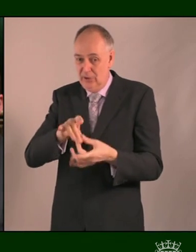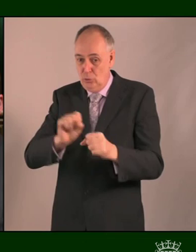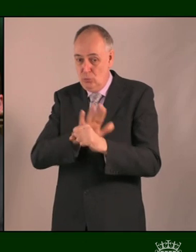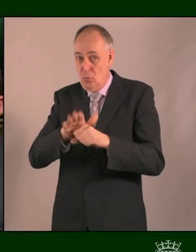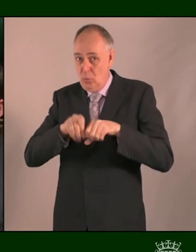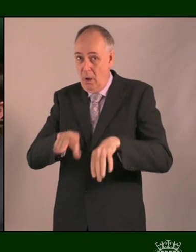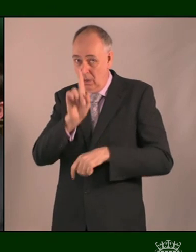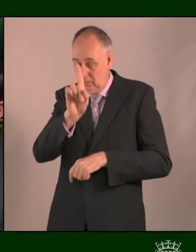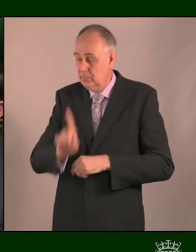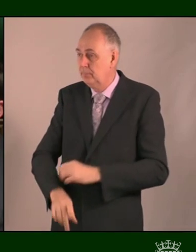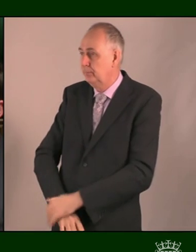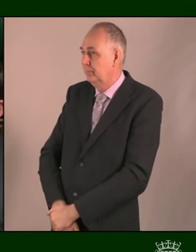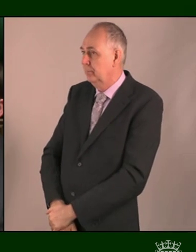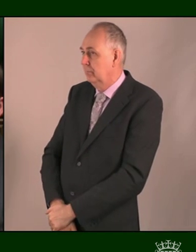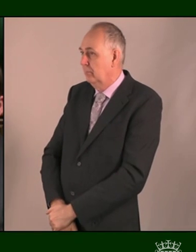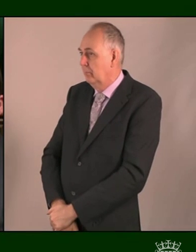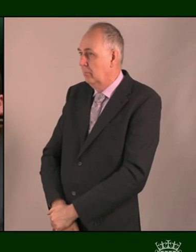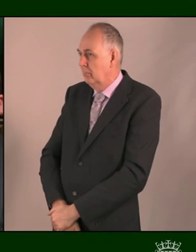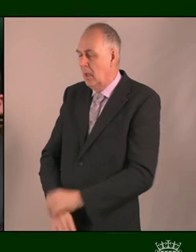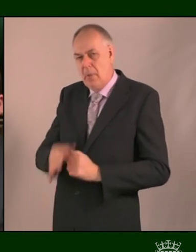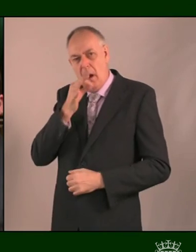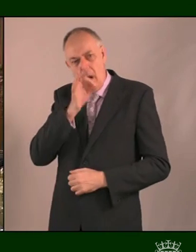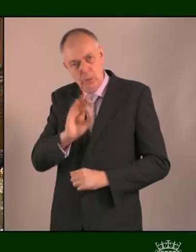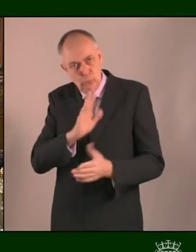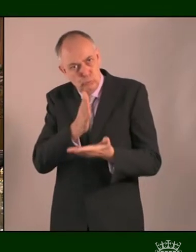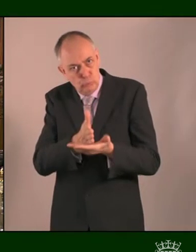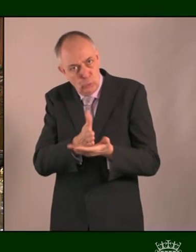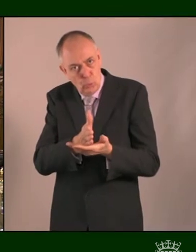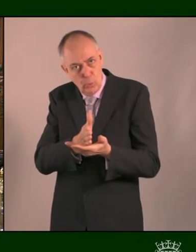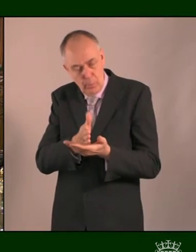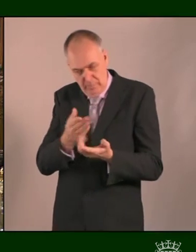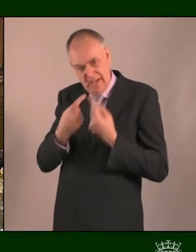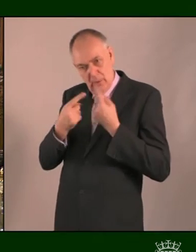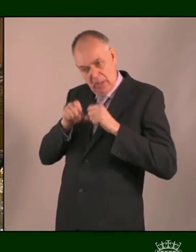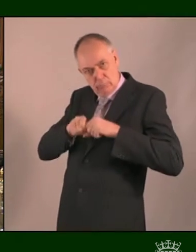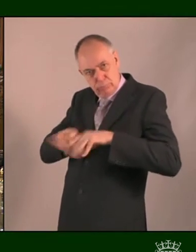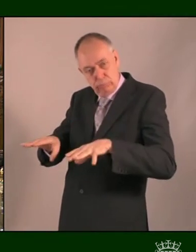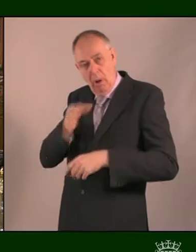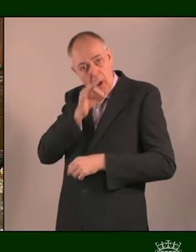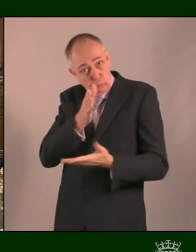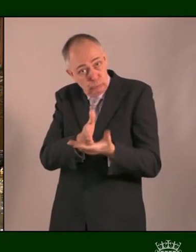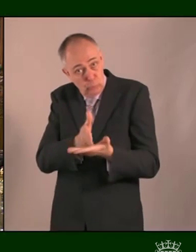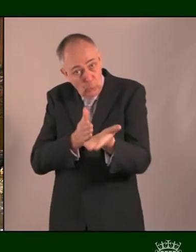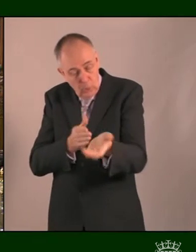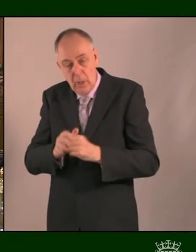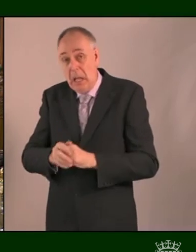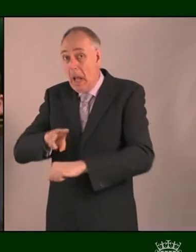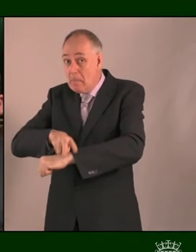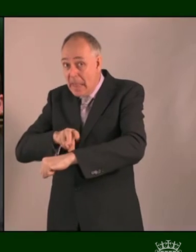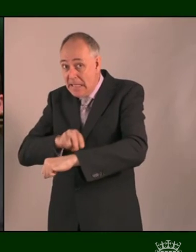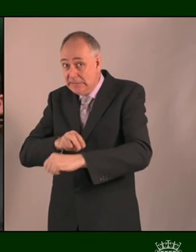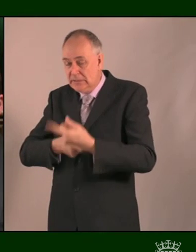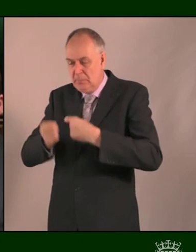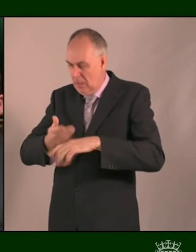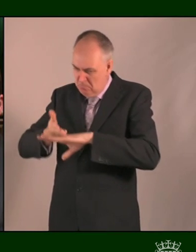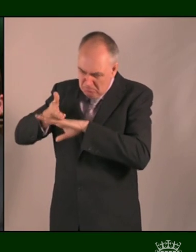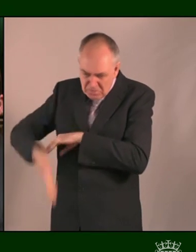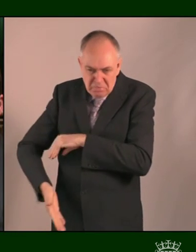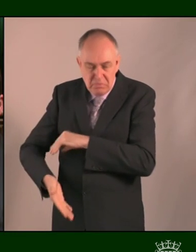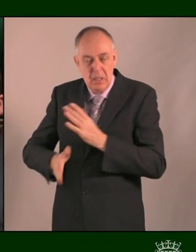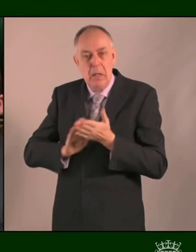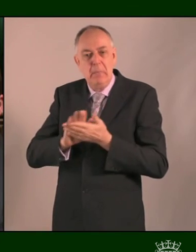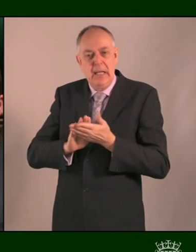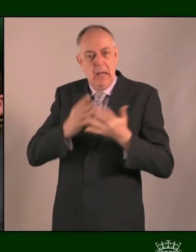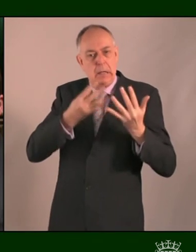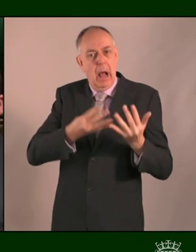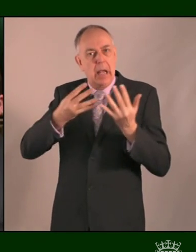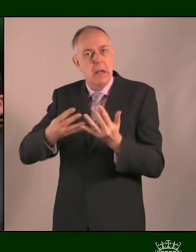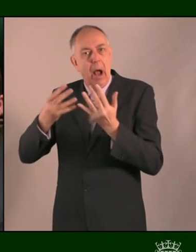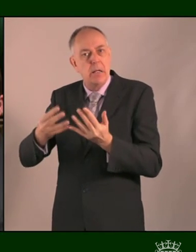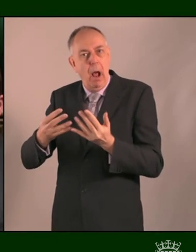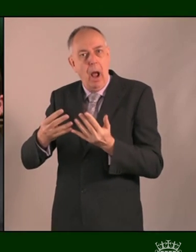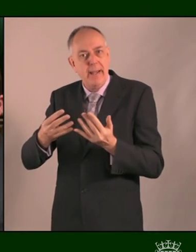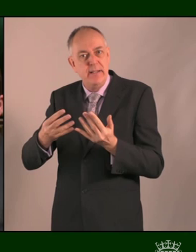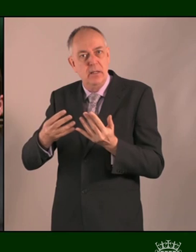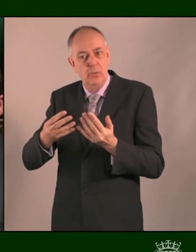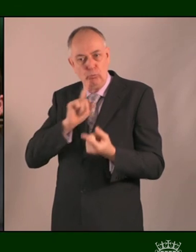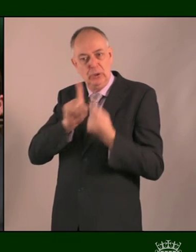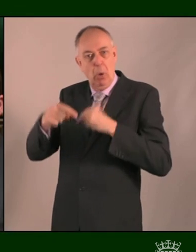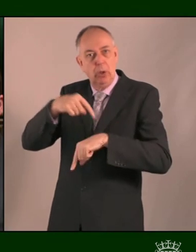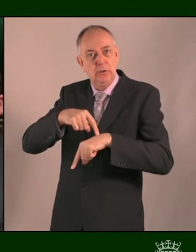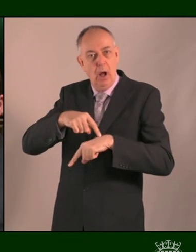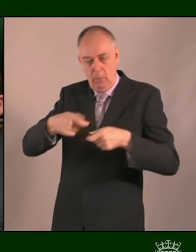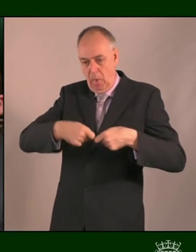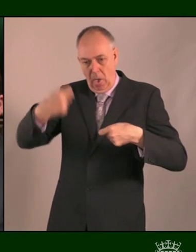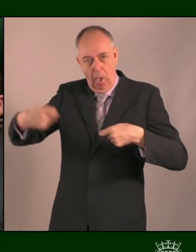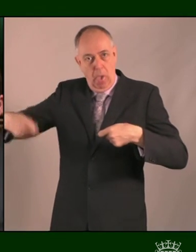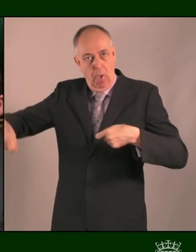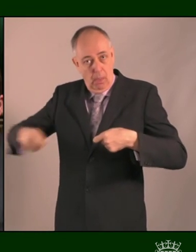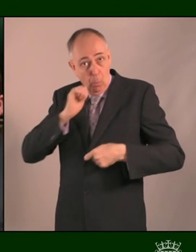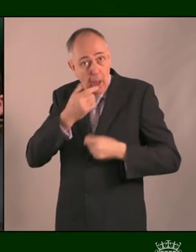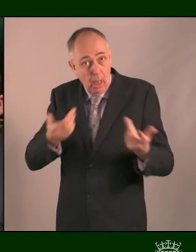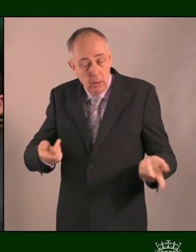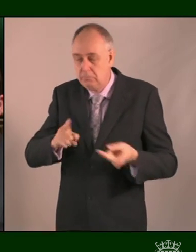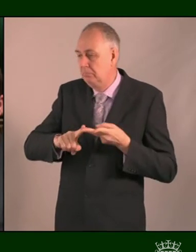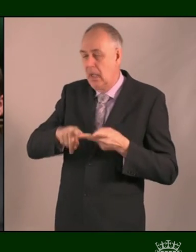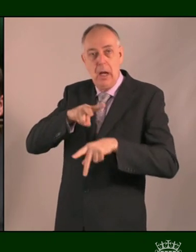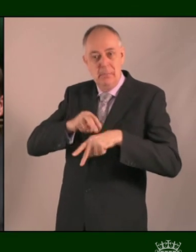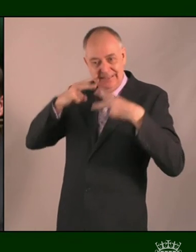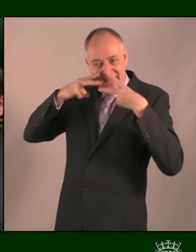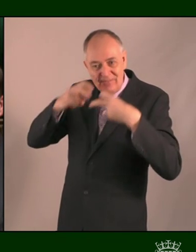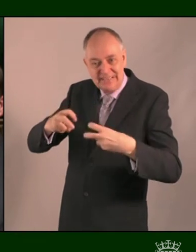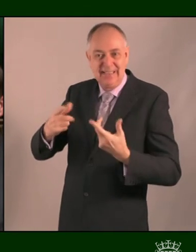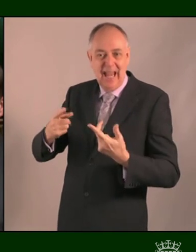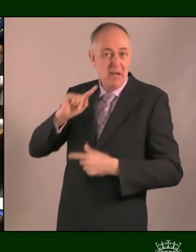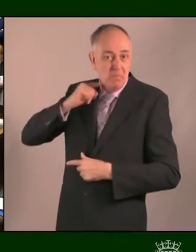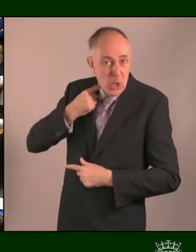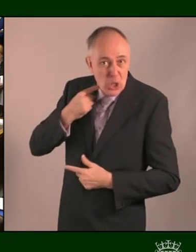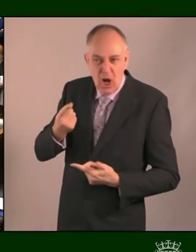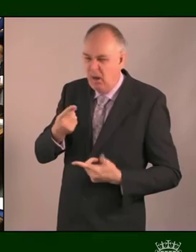Is it true, as has been reported, that police forces are likely to become so overstretched by coronavirus that 999 response times will have to be extended and that even investigations into some murders will have to be halted as a result?